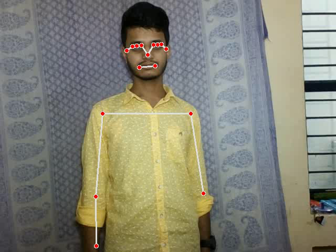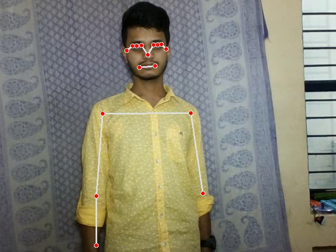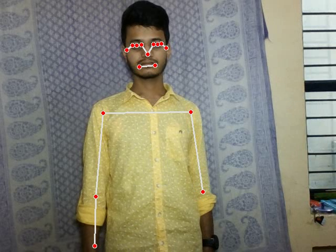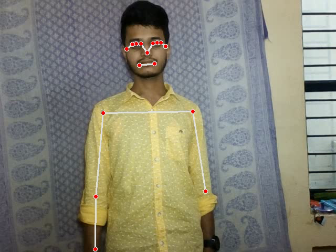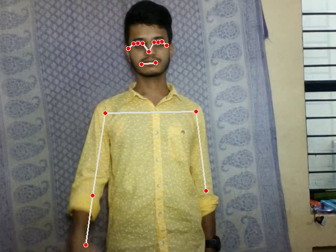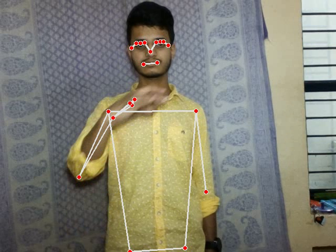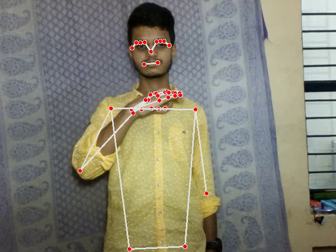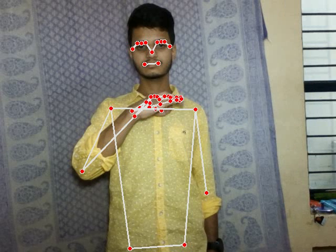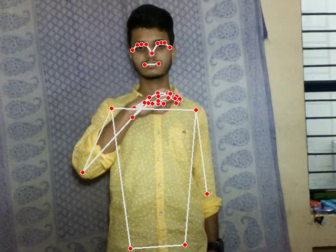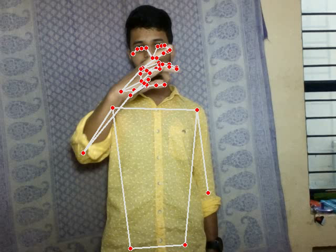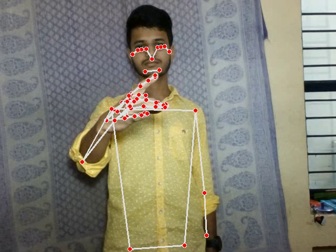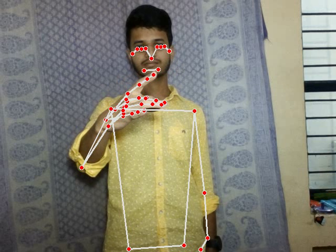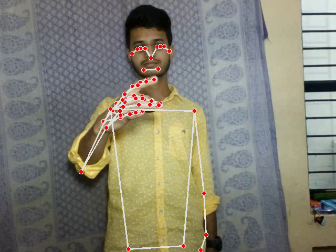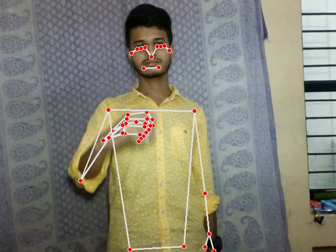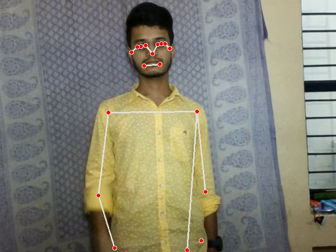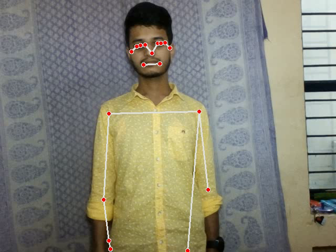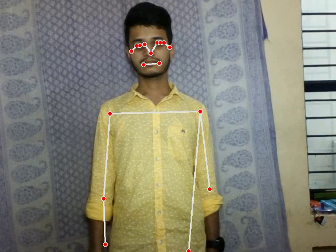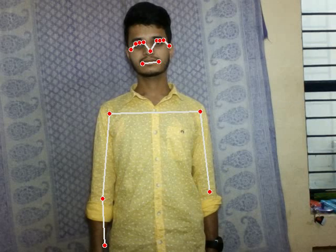like